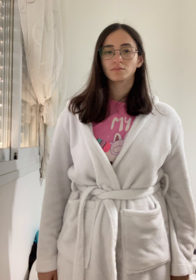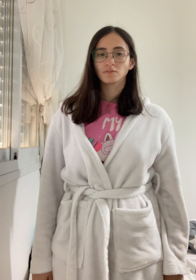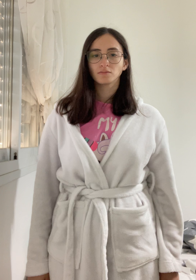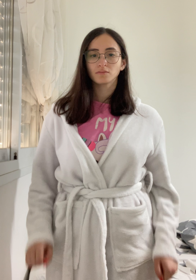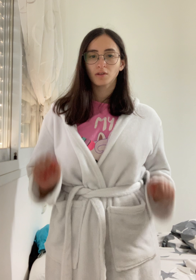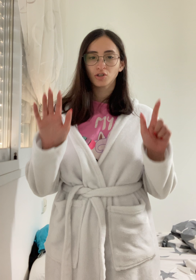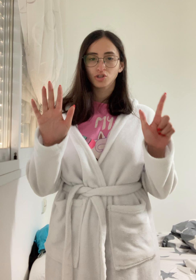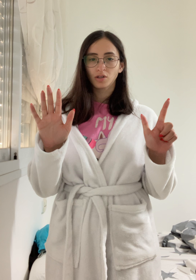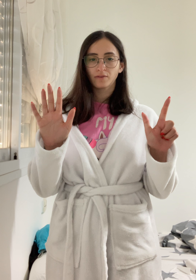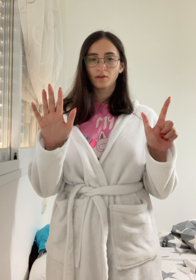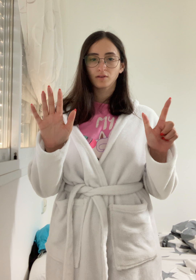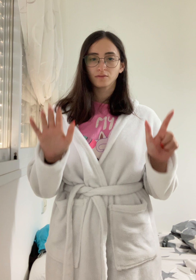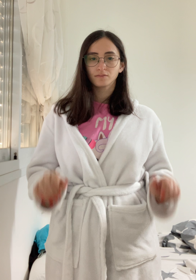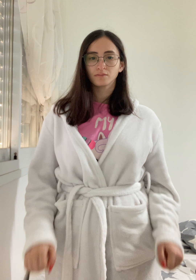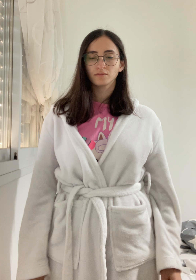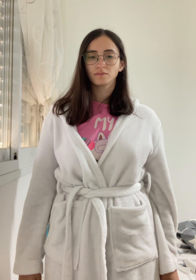שבע